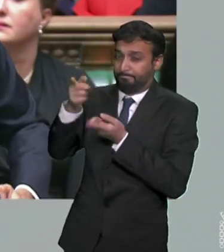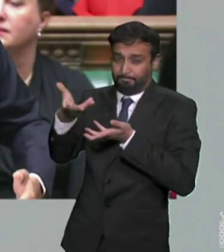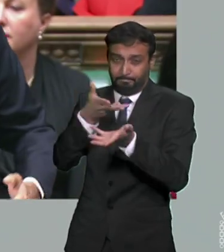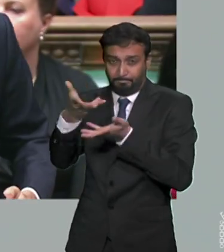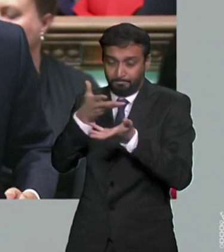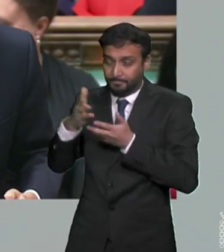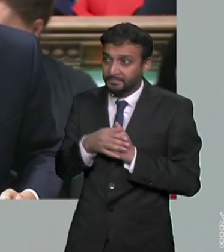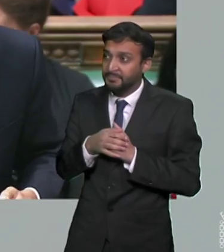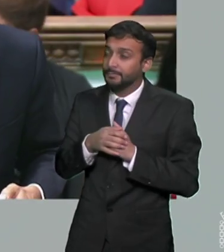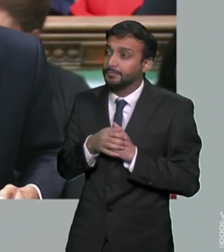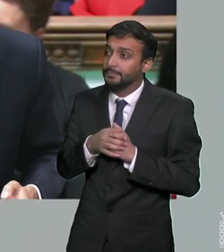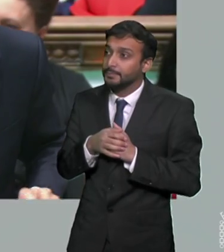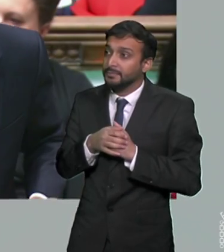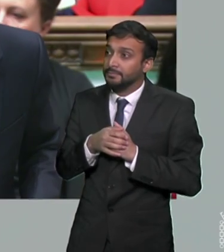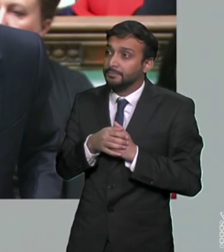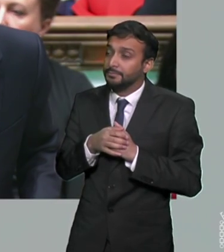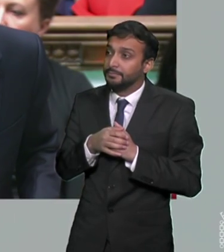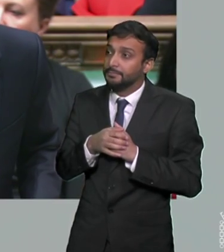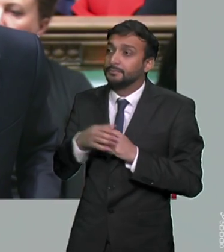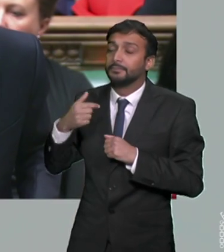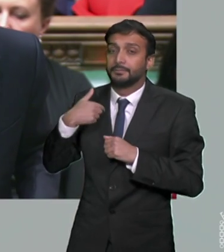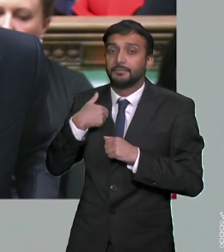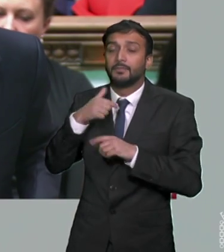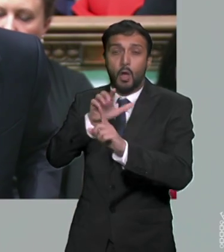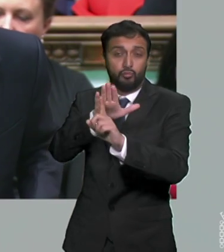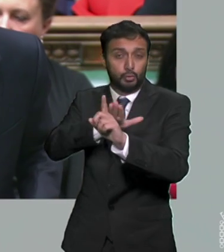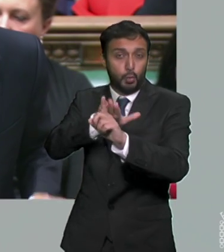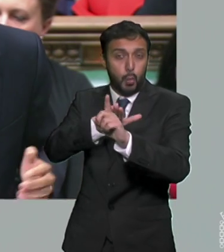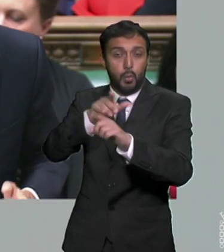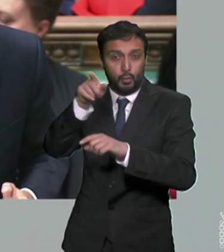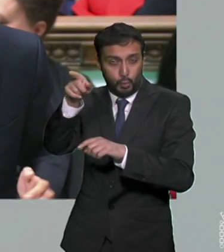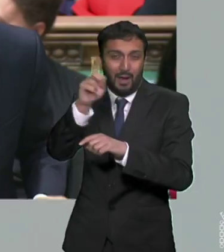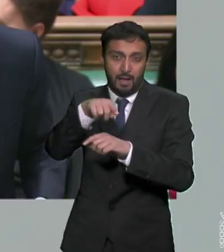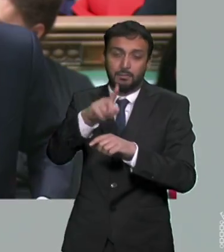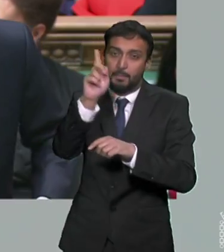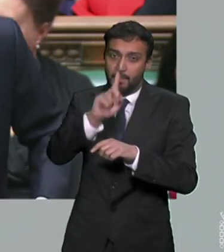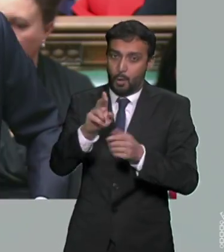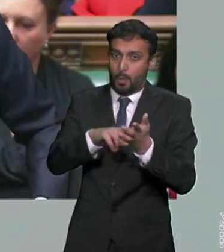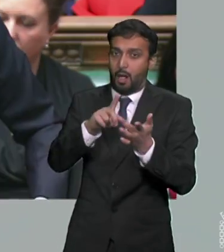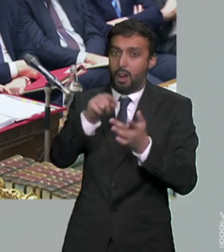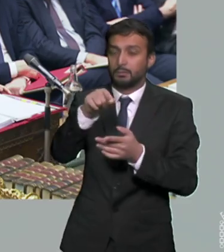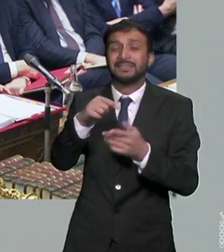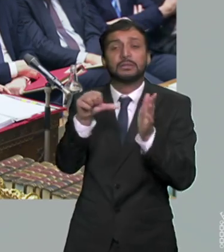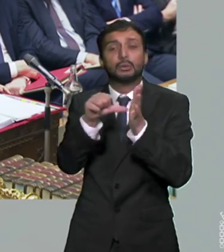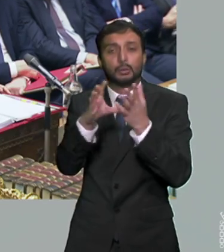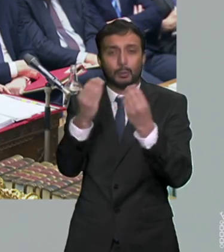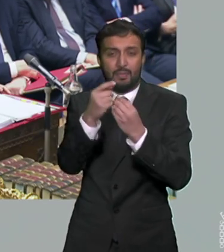Let me give him and the people of Northern Ireland my assurance that I want to see the issues with the protocol resolved as quickly as possible.